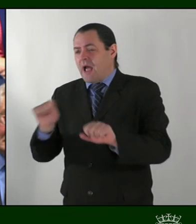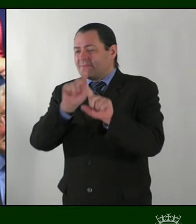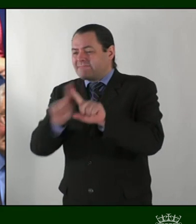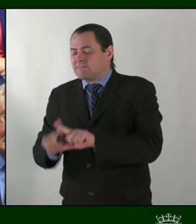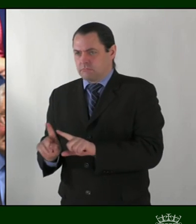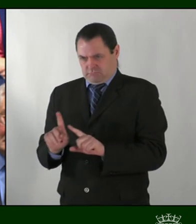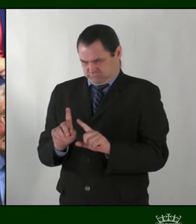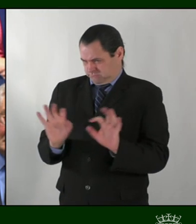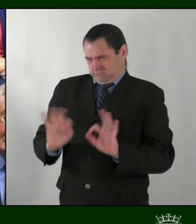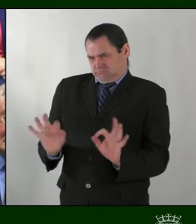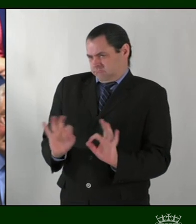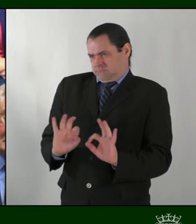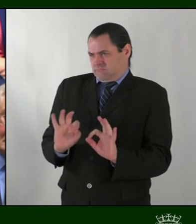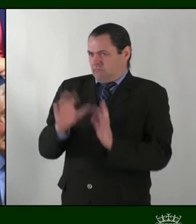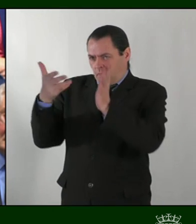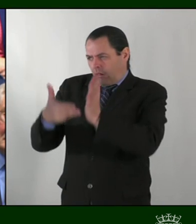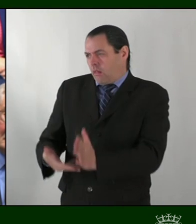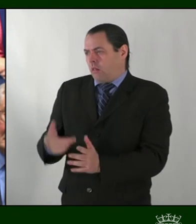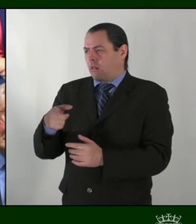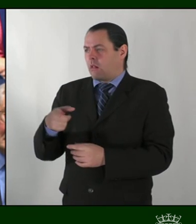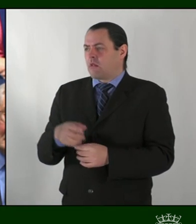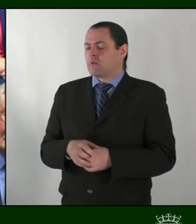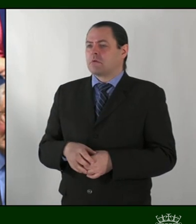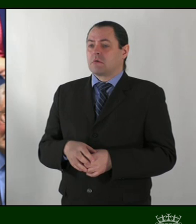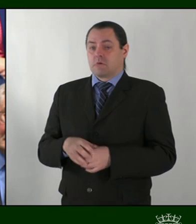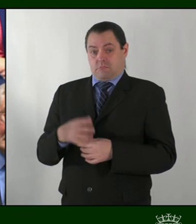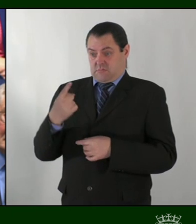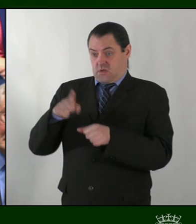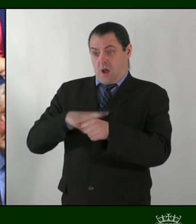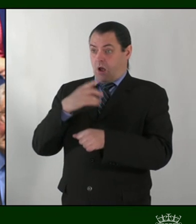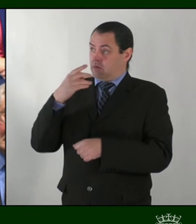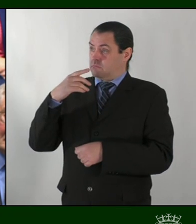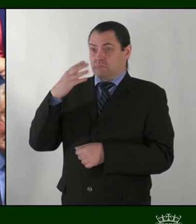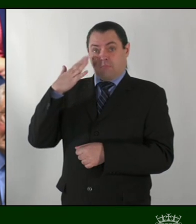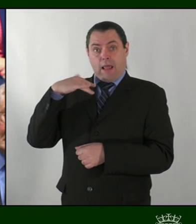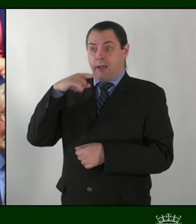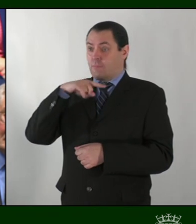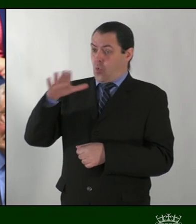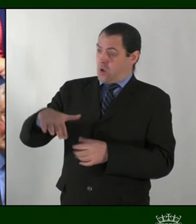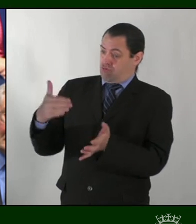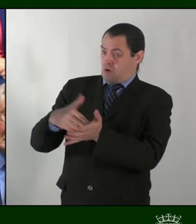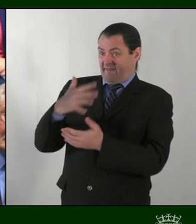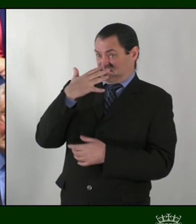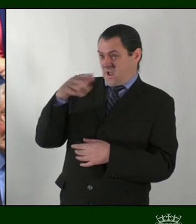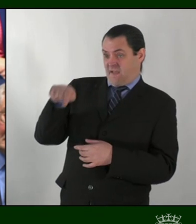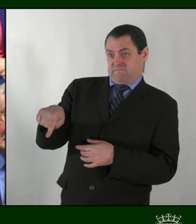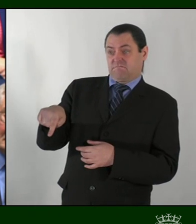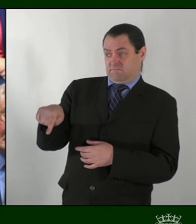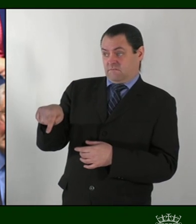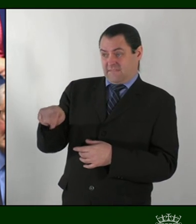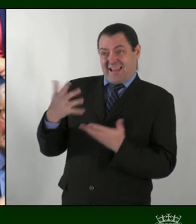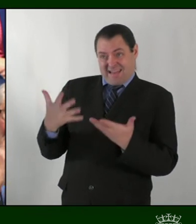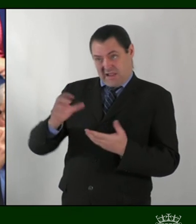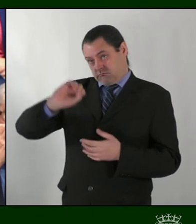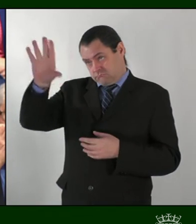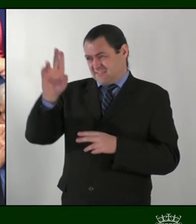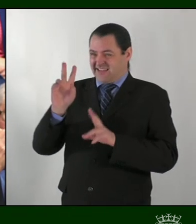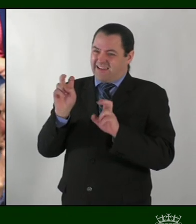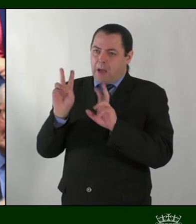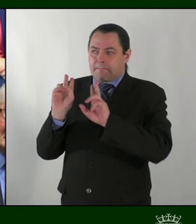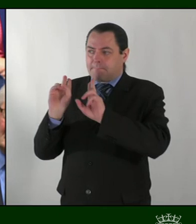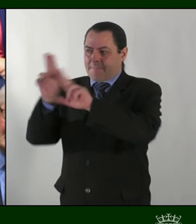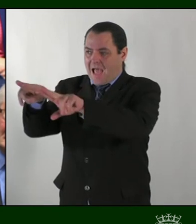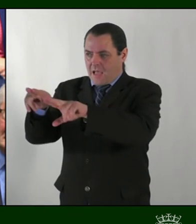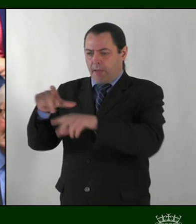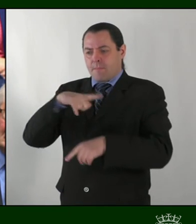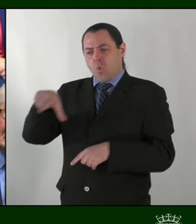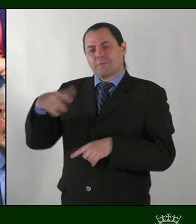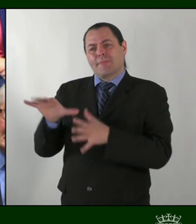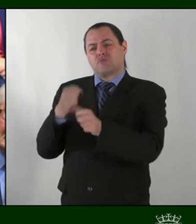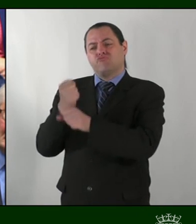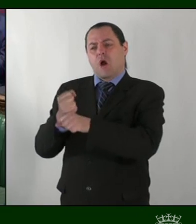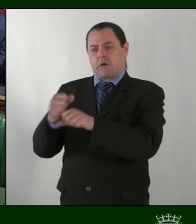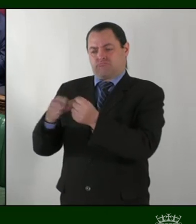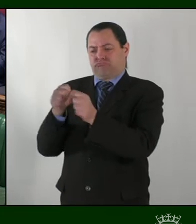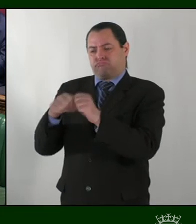This is clearly not the case. Take the example of a young black boy who came to the UK aged five and is now being deported after serving time for a drugs offence.